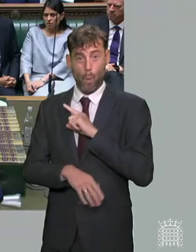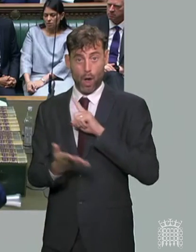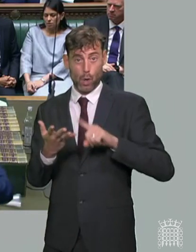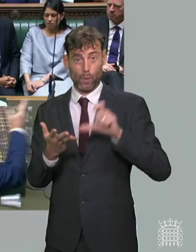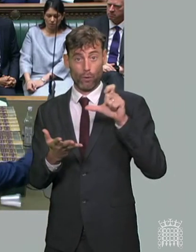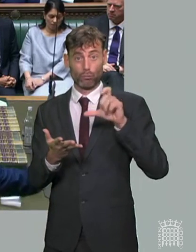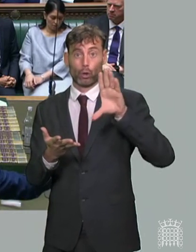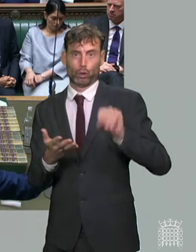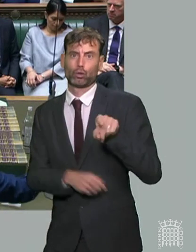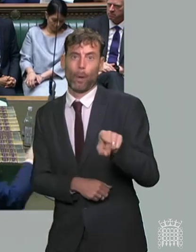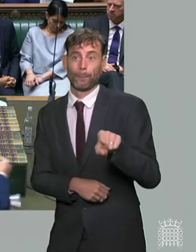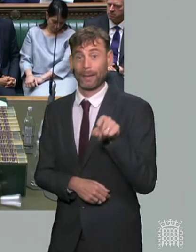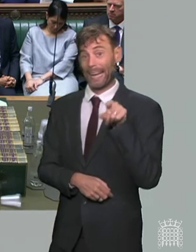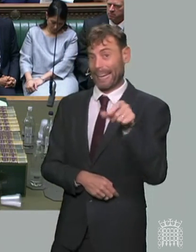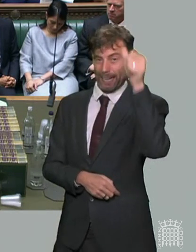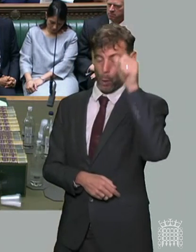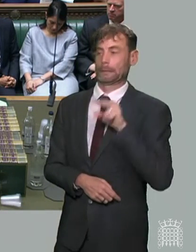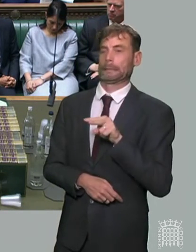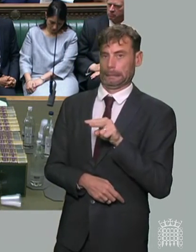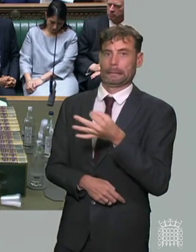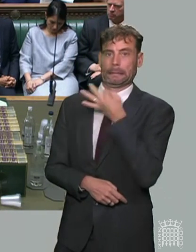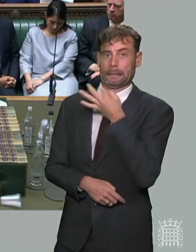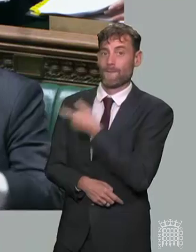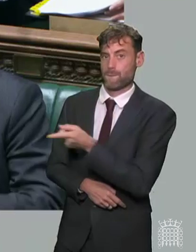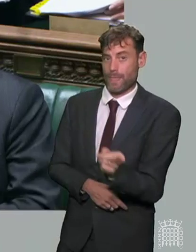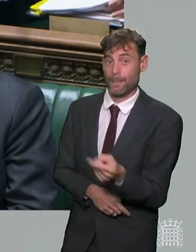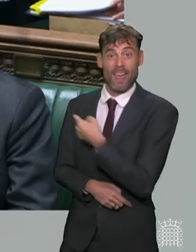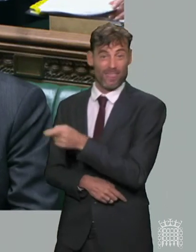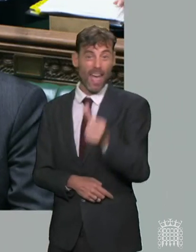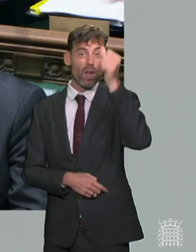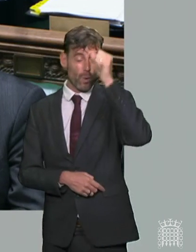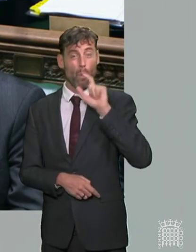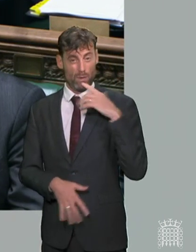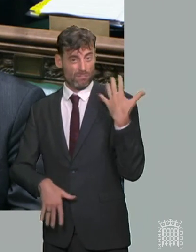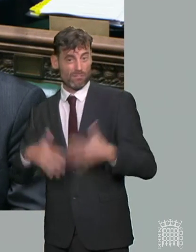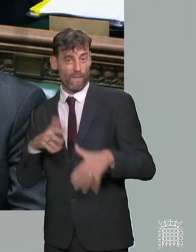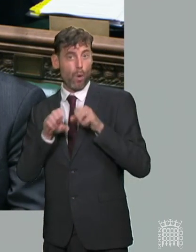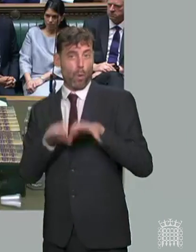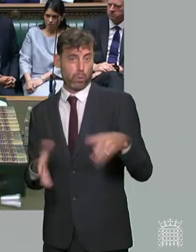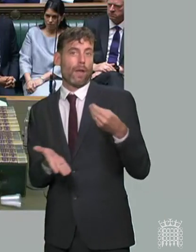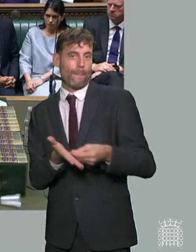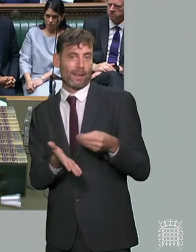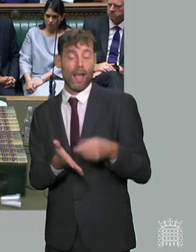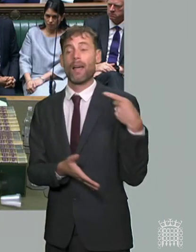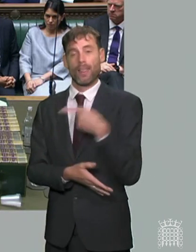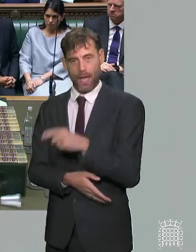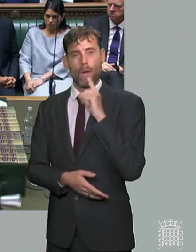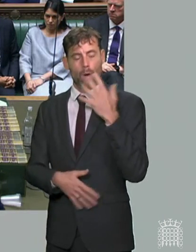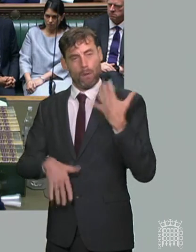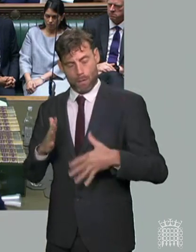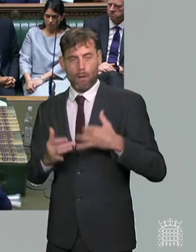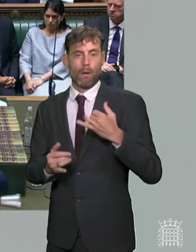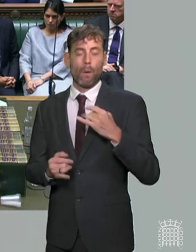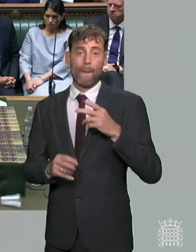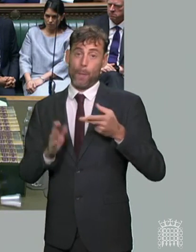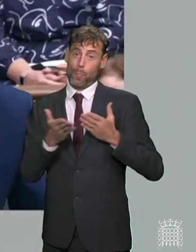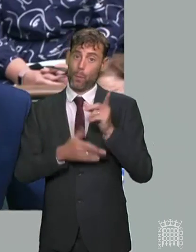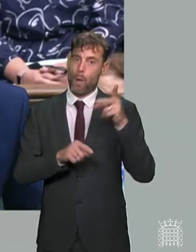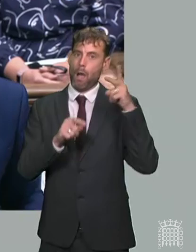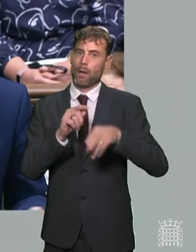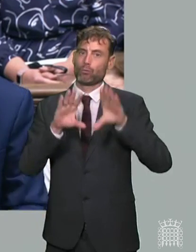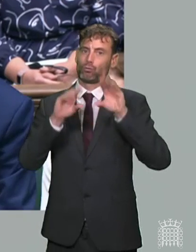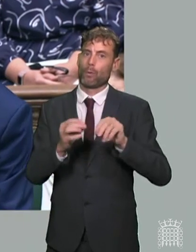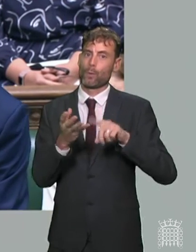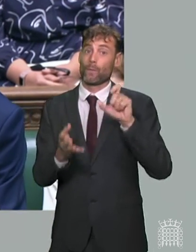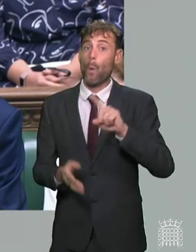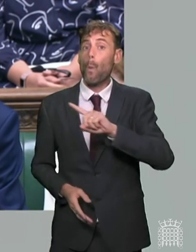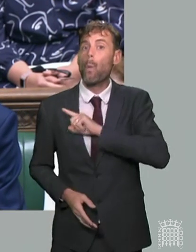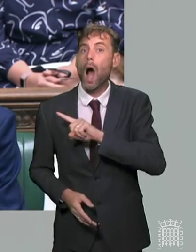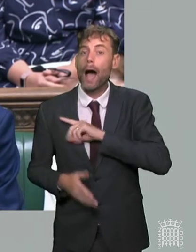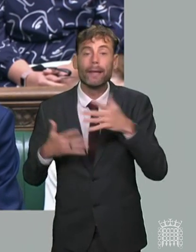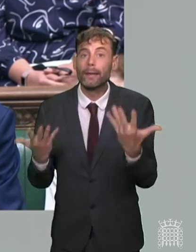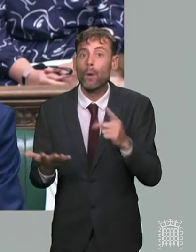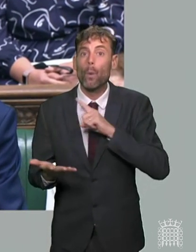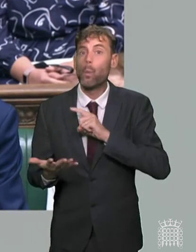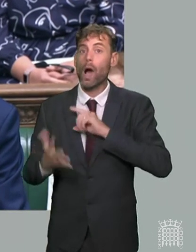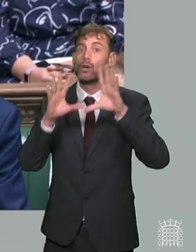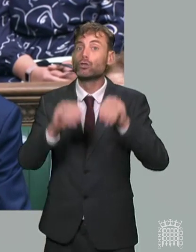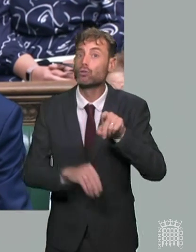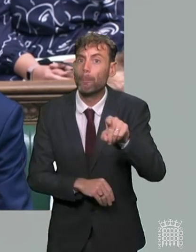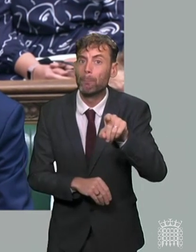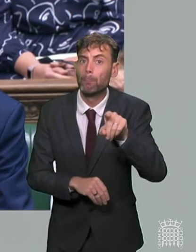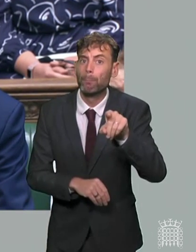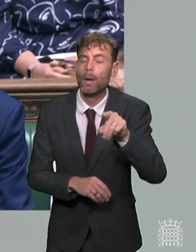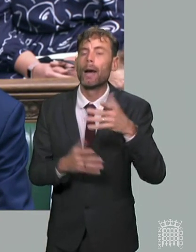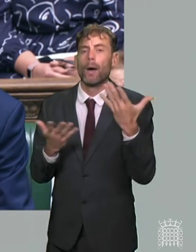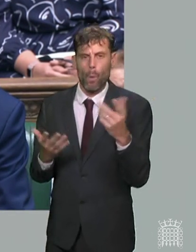He knows it; they know it. Millions of working families will be hit hard—very hard—by the Prime Minister’s universal credit cut, and the reason, I tell the Prime Minister, is this.